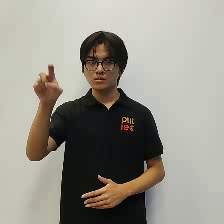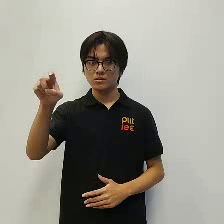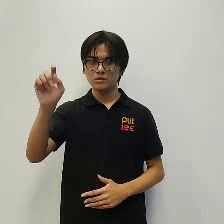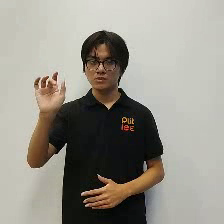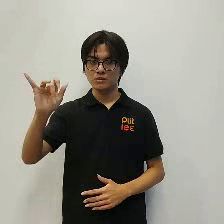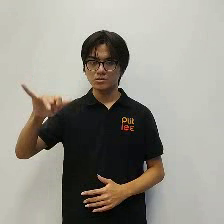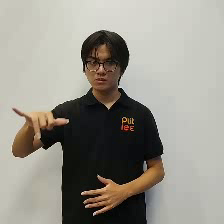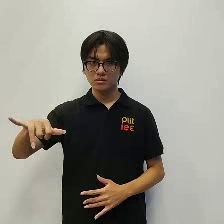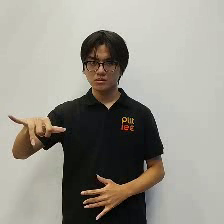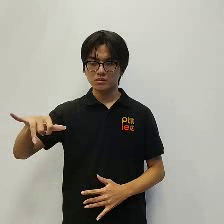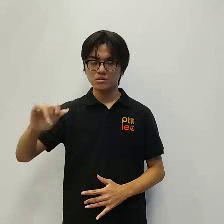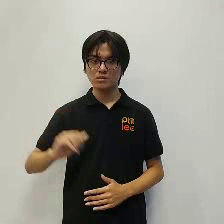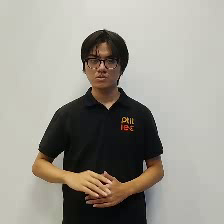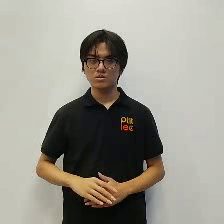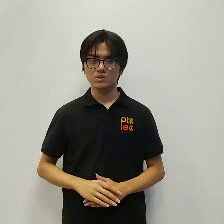Đồng ý